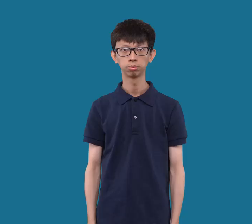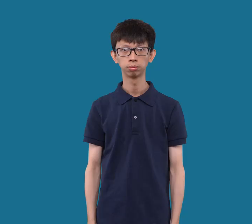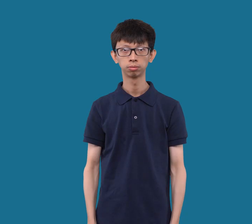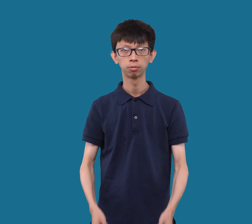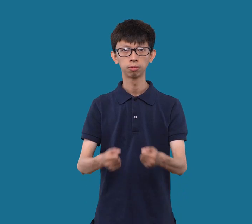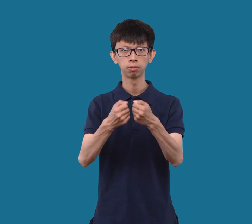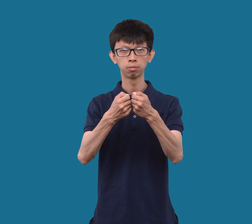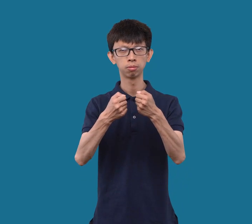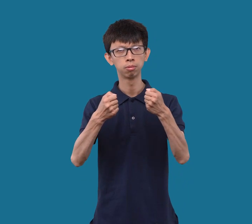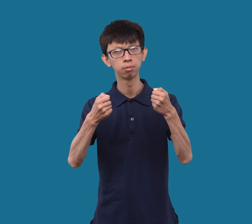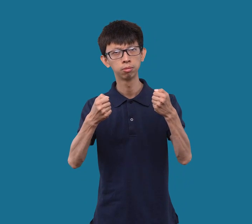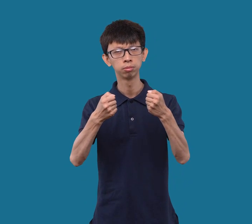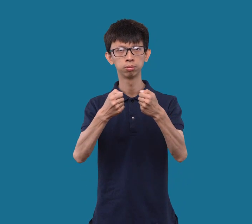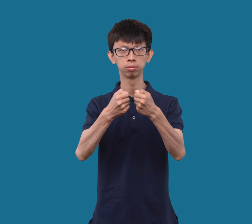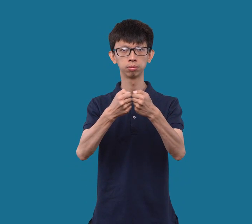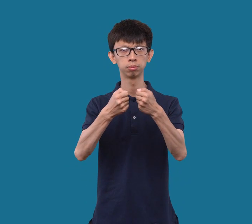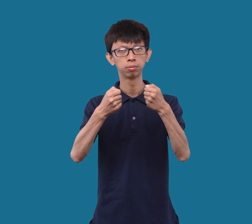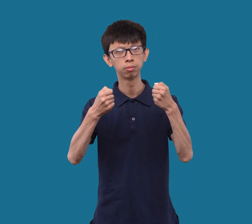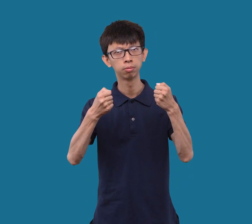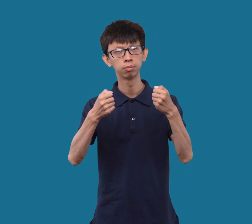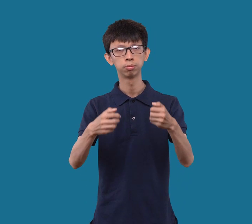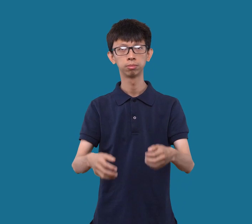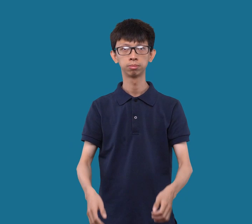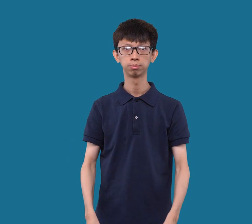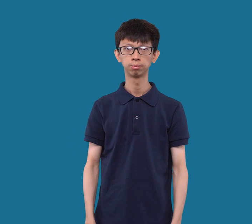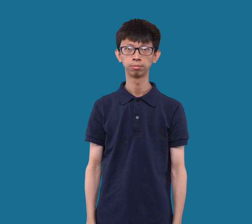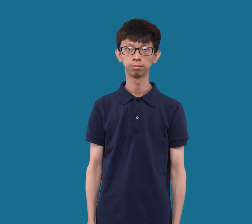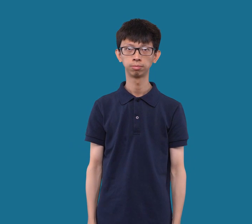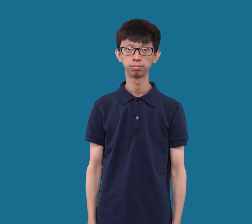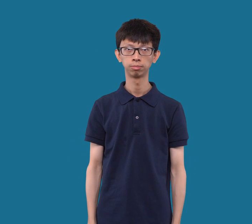co dãn